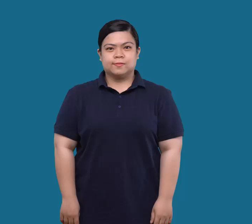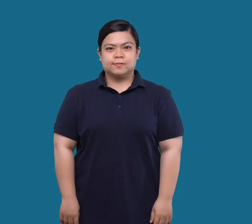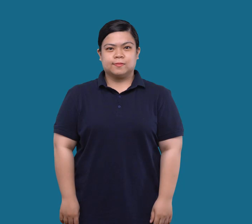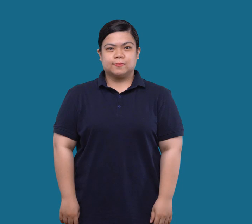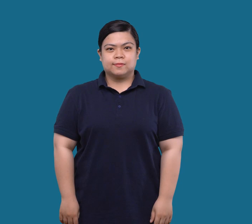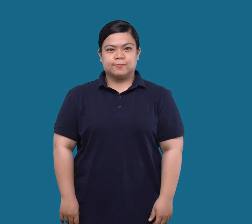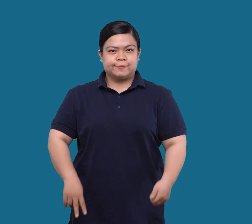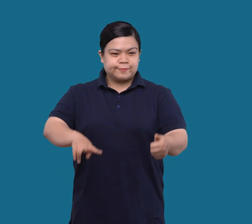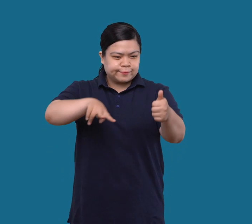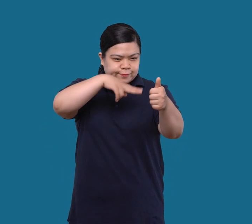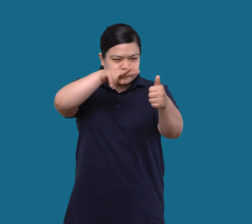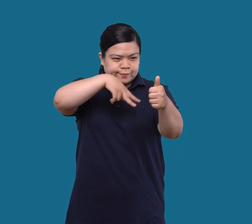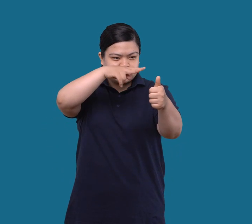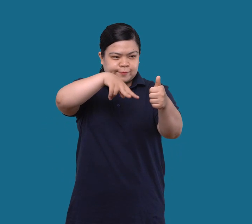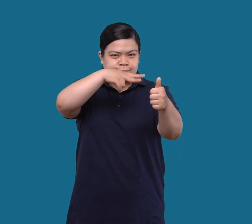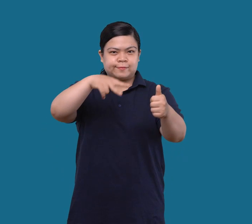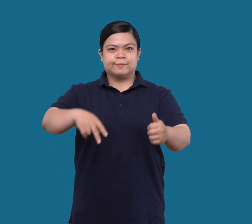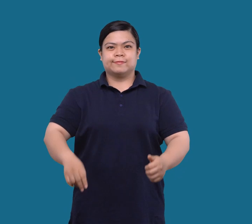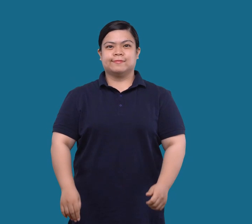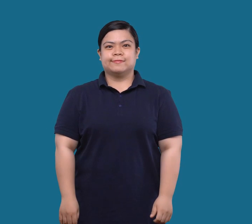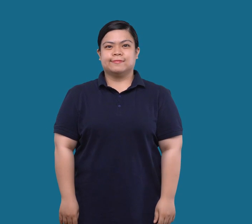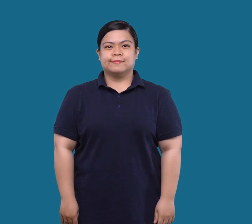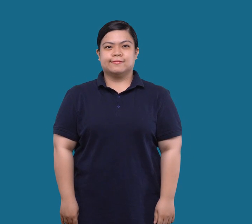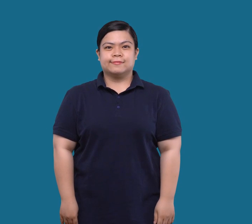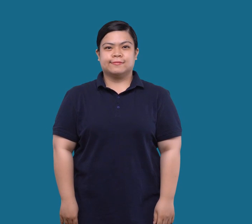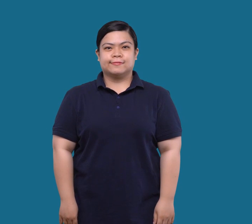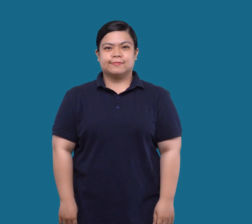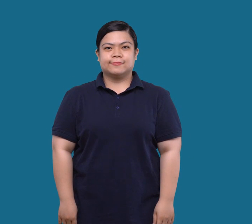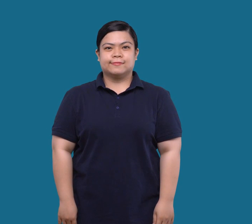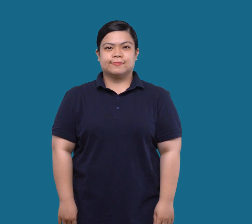giám sát